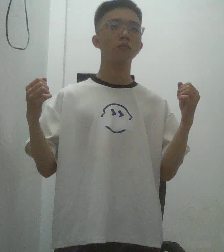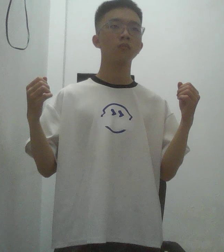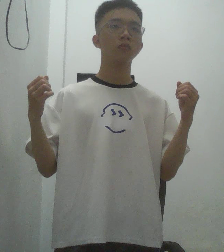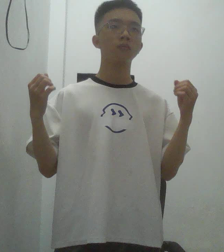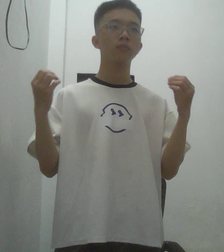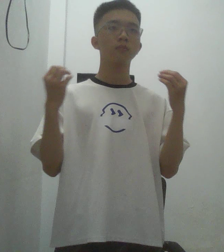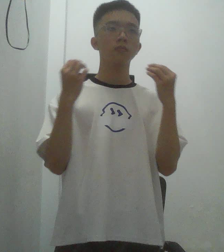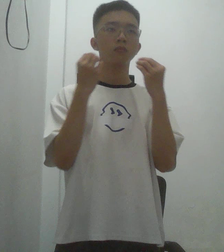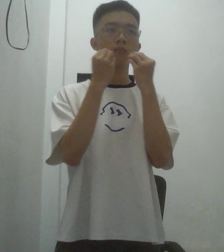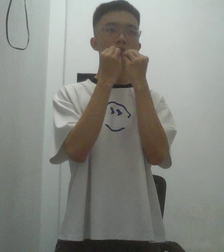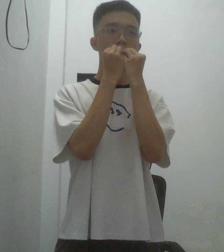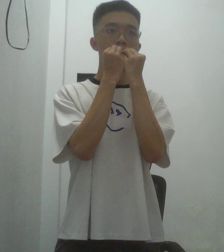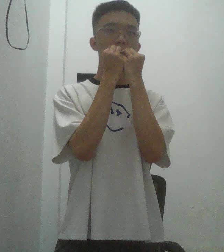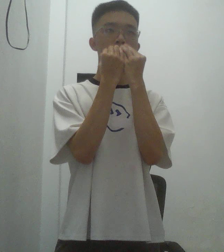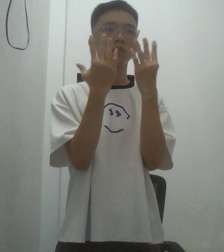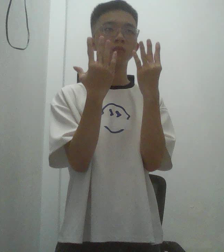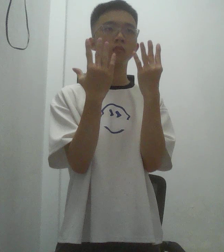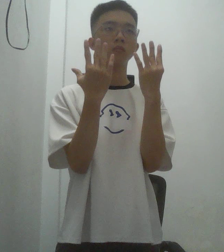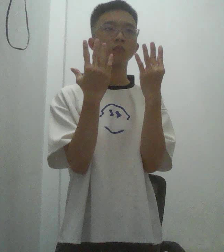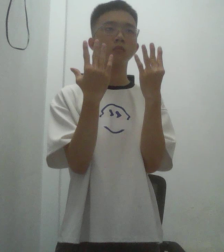cam on